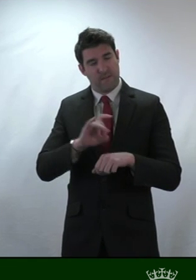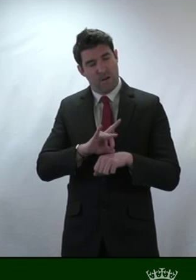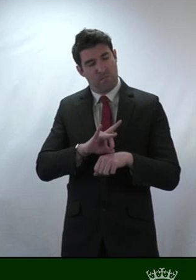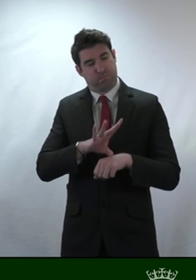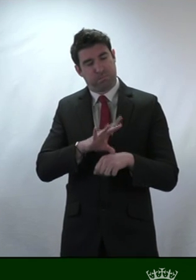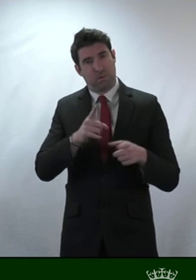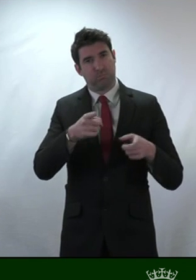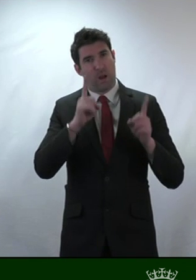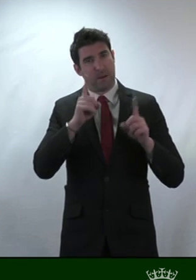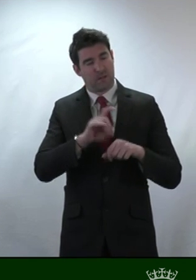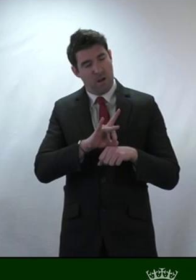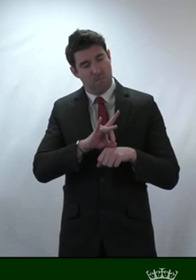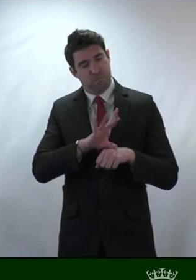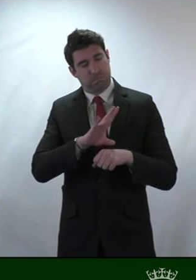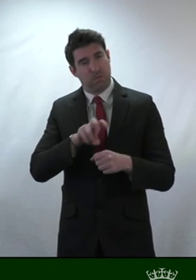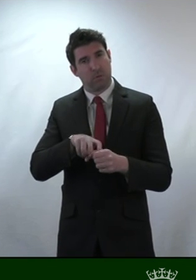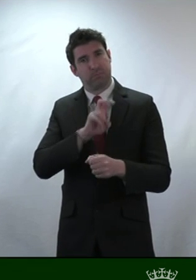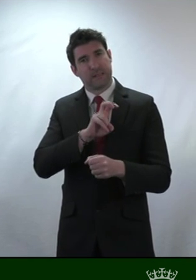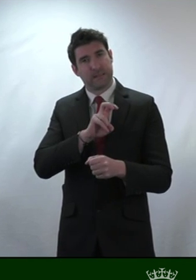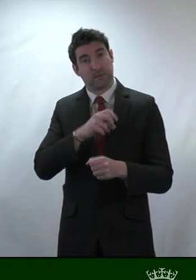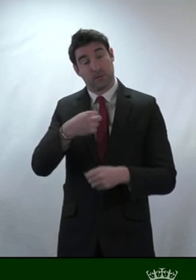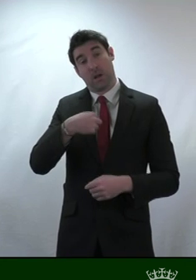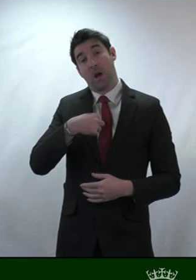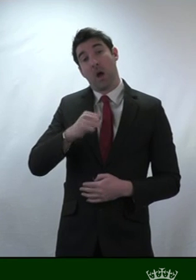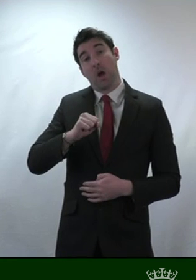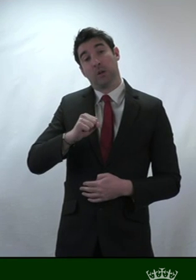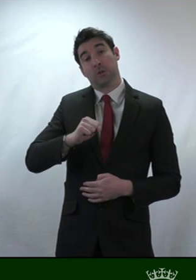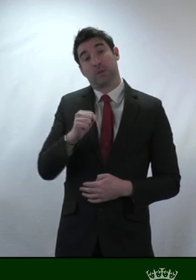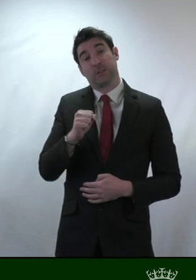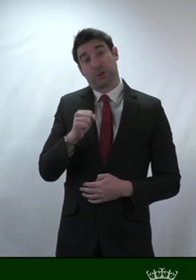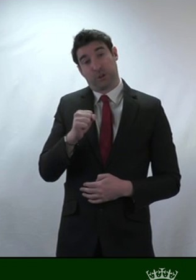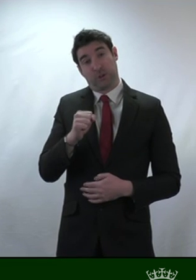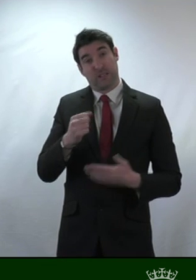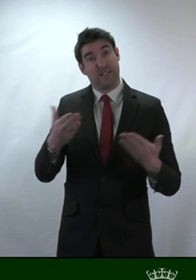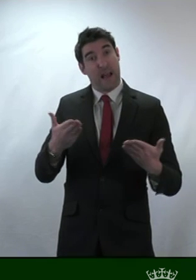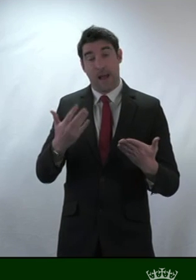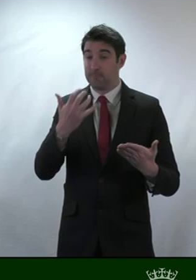People in Scotland now need to know the price they will be forced to pay.